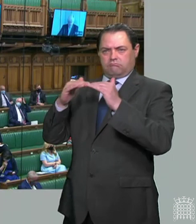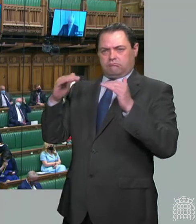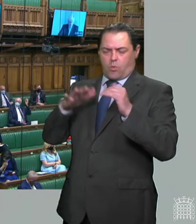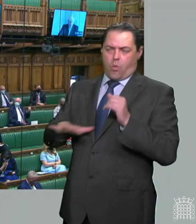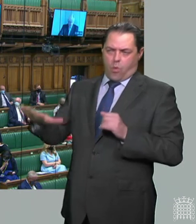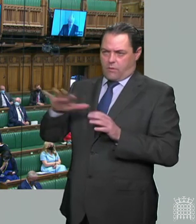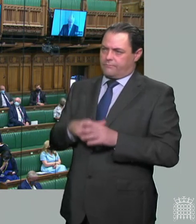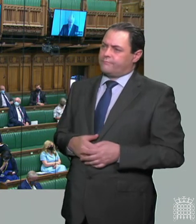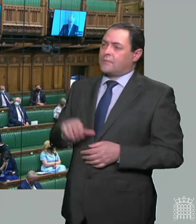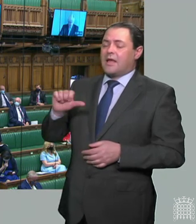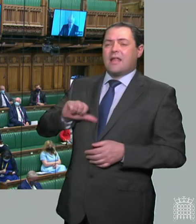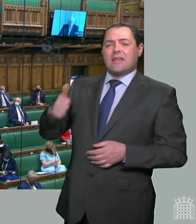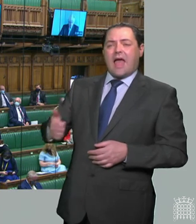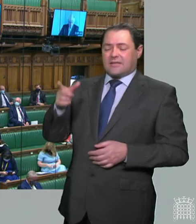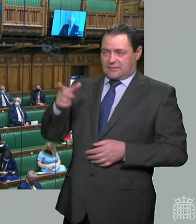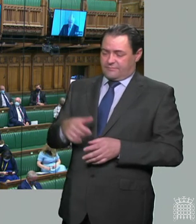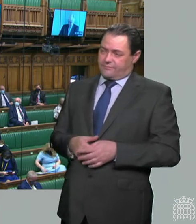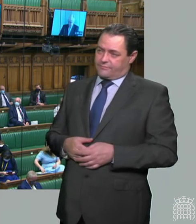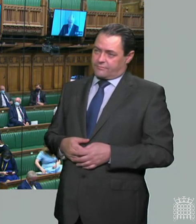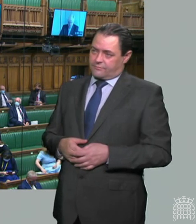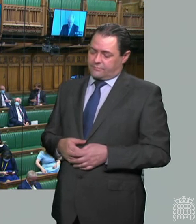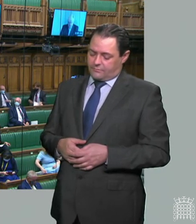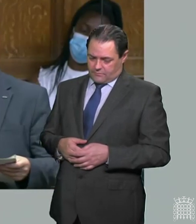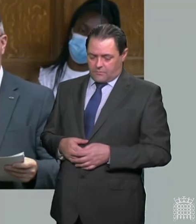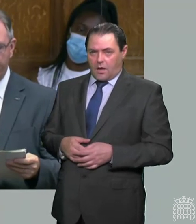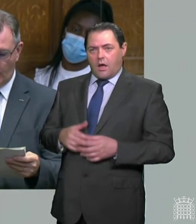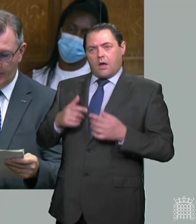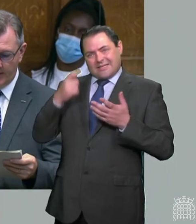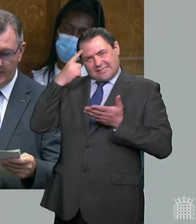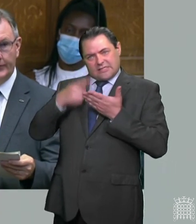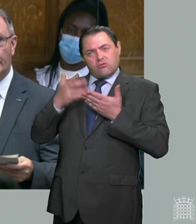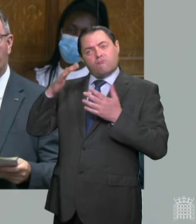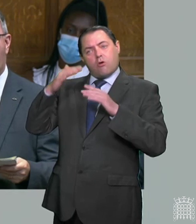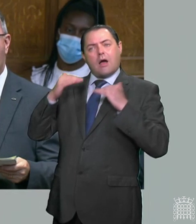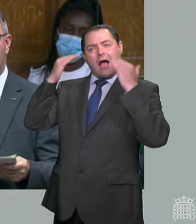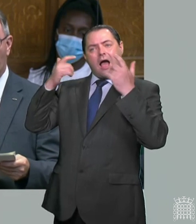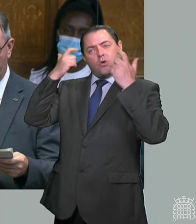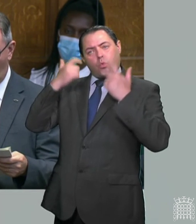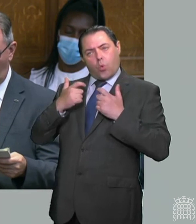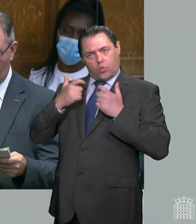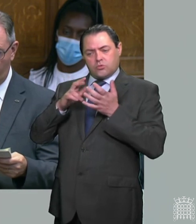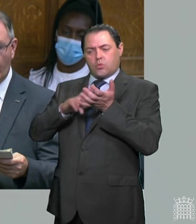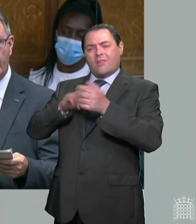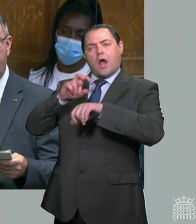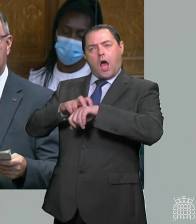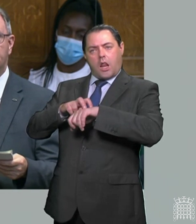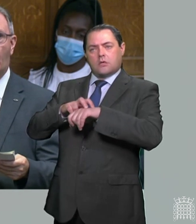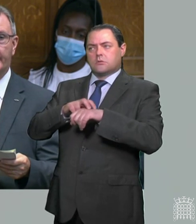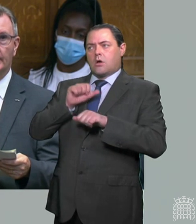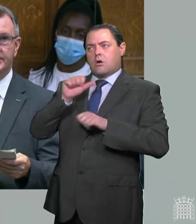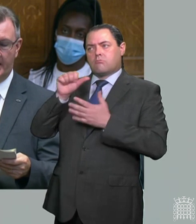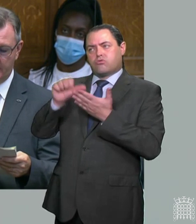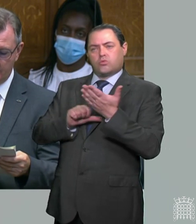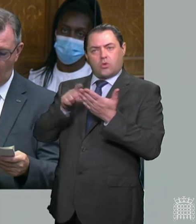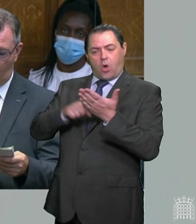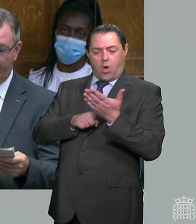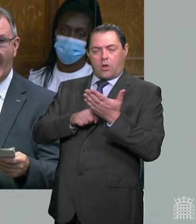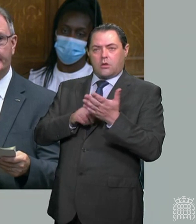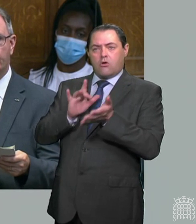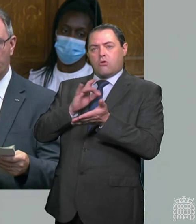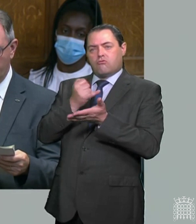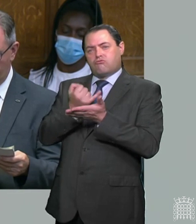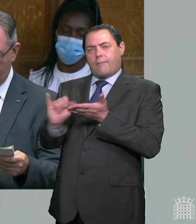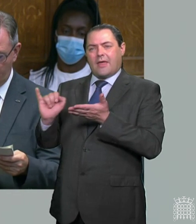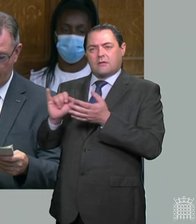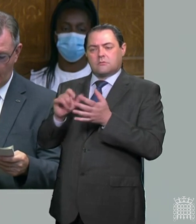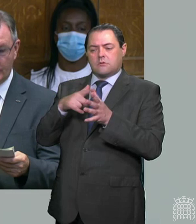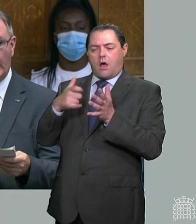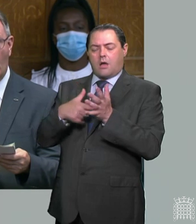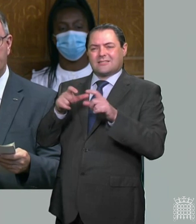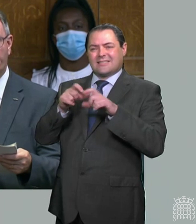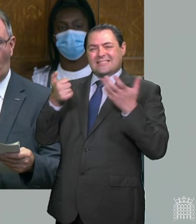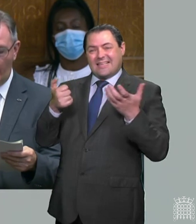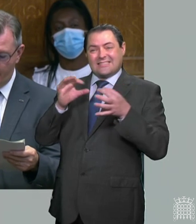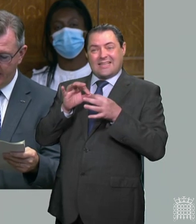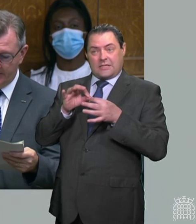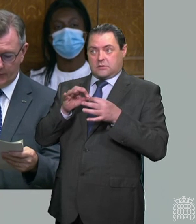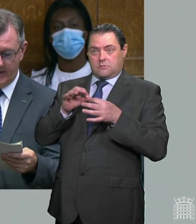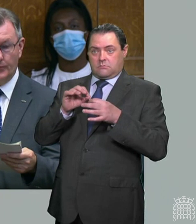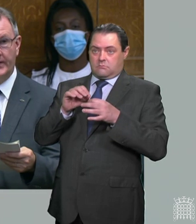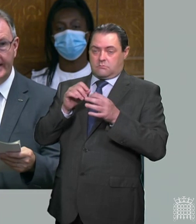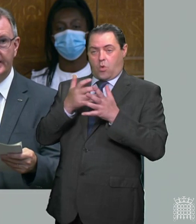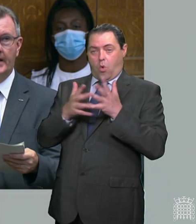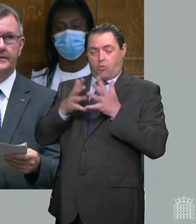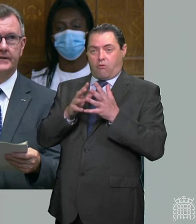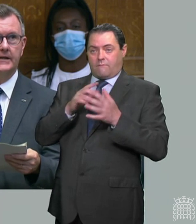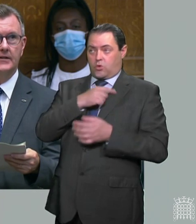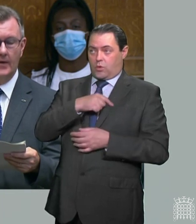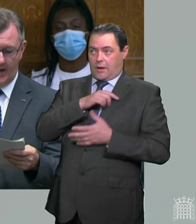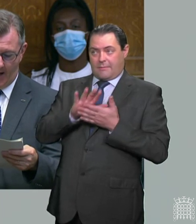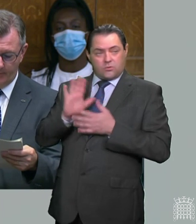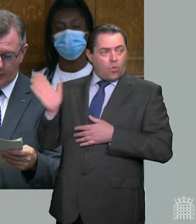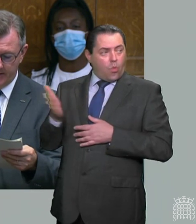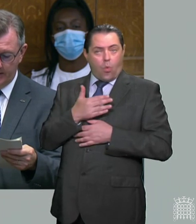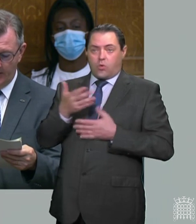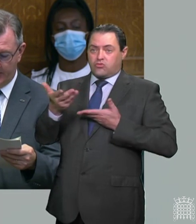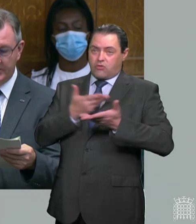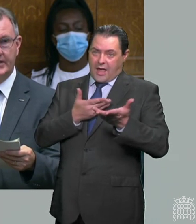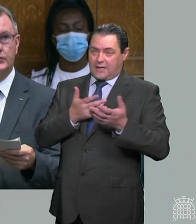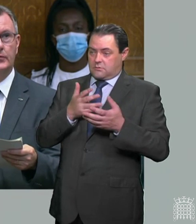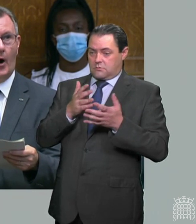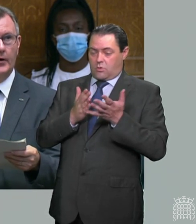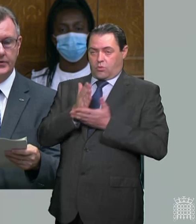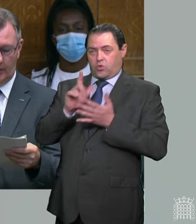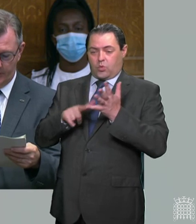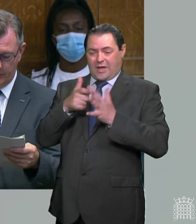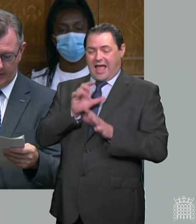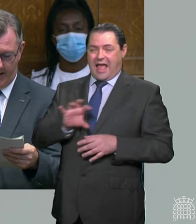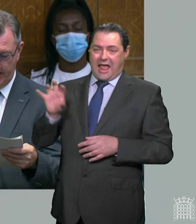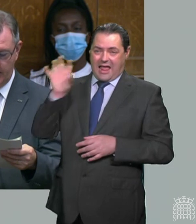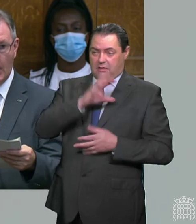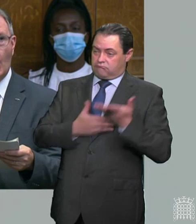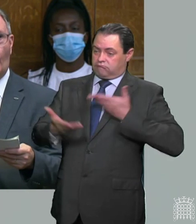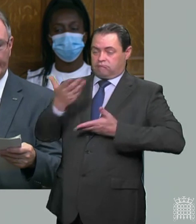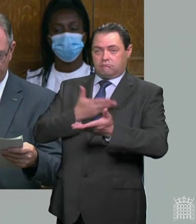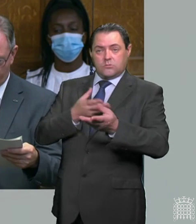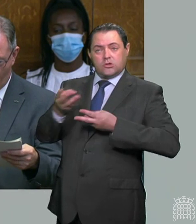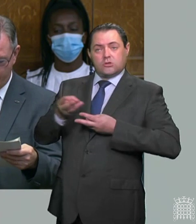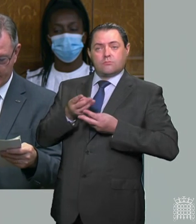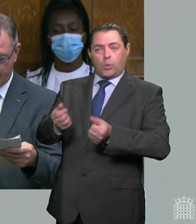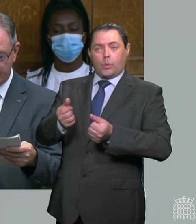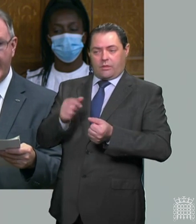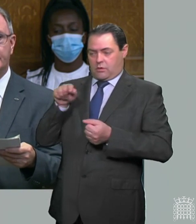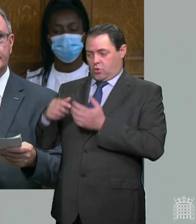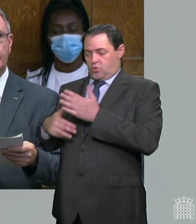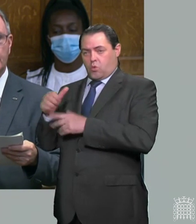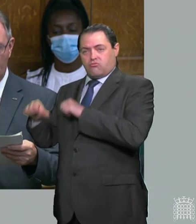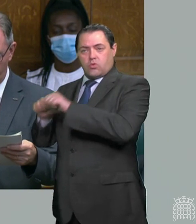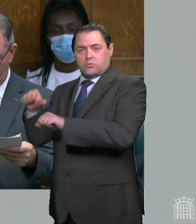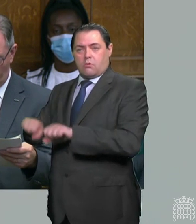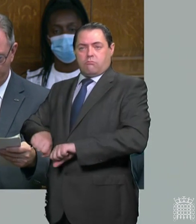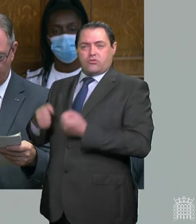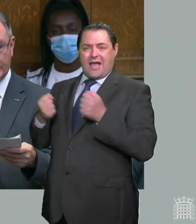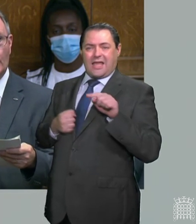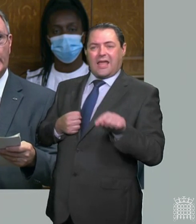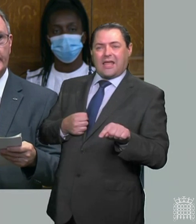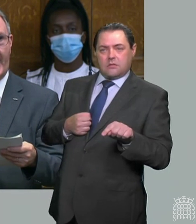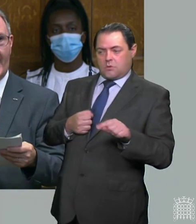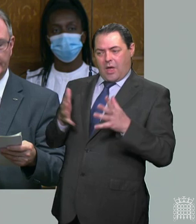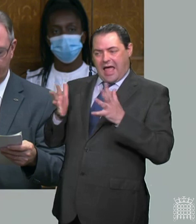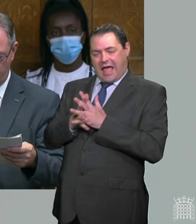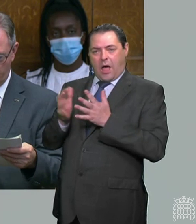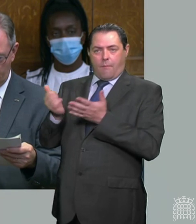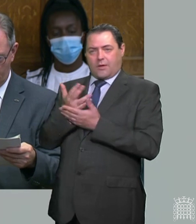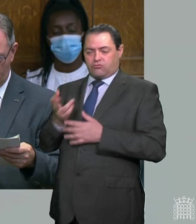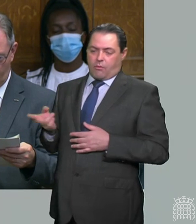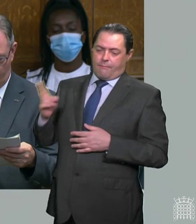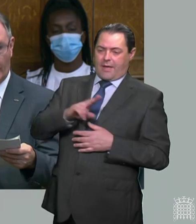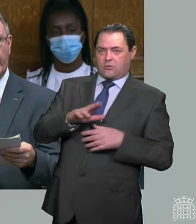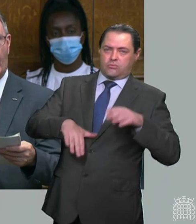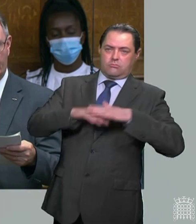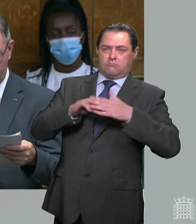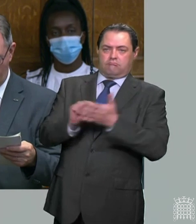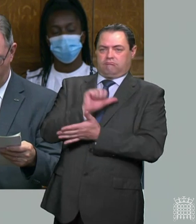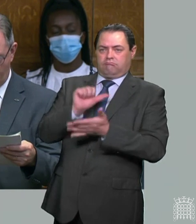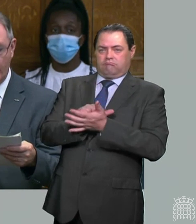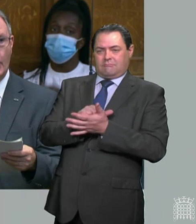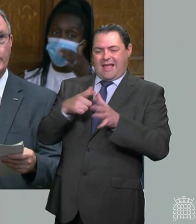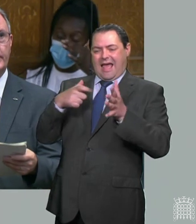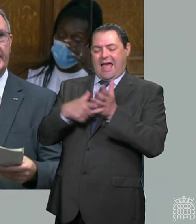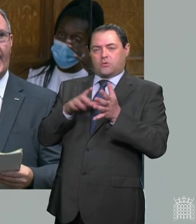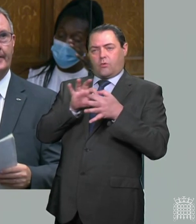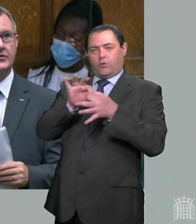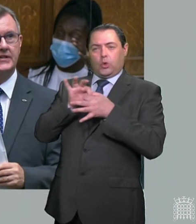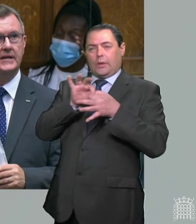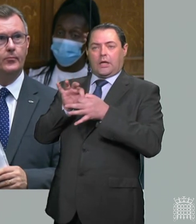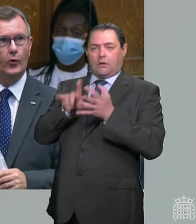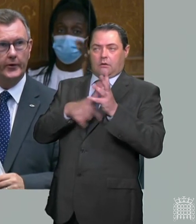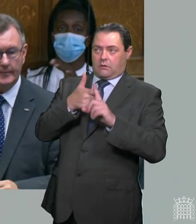Sir Jeffrey M. Donaldson In light of the judicial ruling in the High Court that the Northern Ireland protocol repeals article 6 of the Act of Union, which allows for unimpeded trade within the United Kingdom and between the constituent parts of the UK, what does the Prime Minister intend to do to fully restore the Act of Union for Northern Ireland and remove